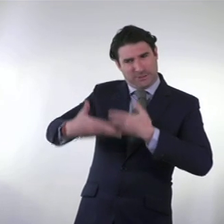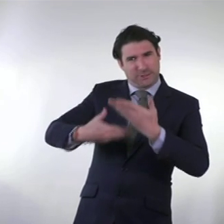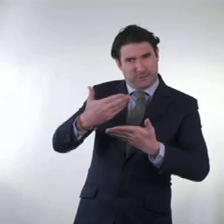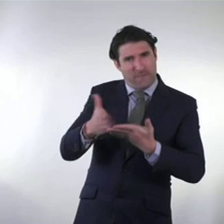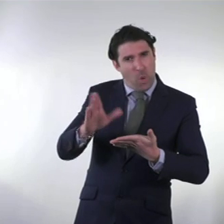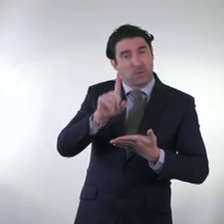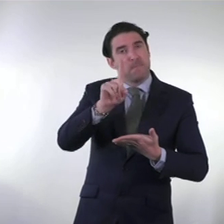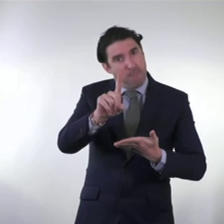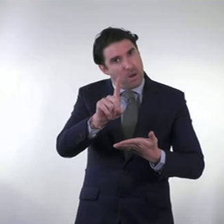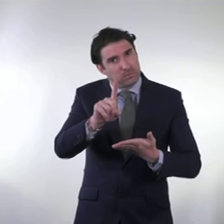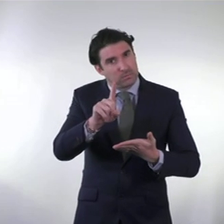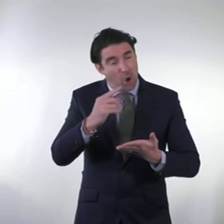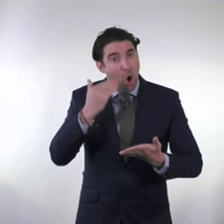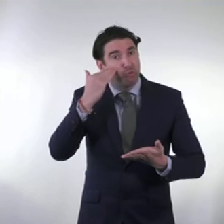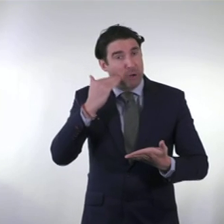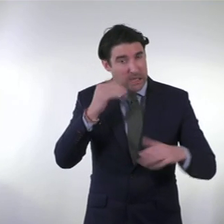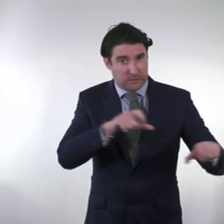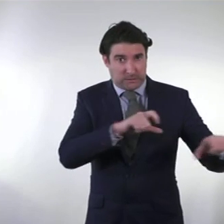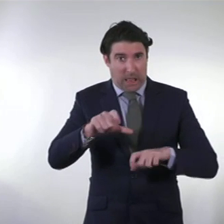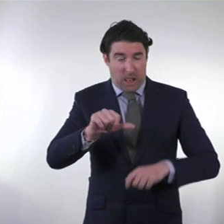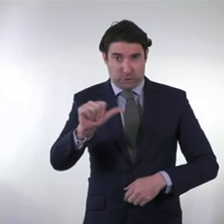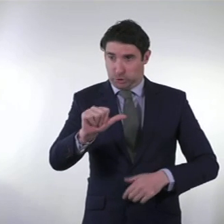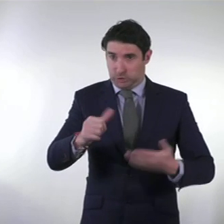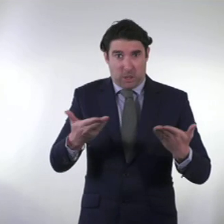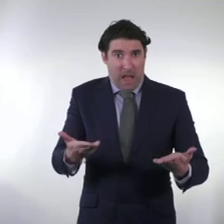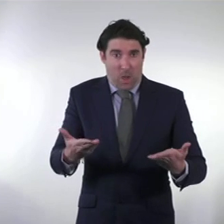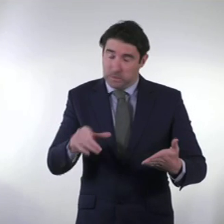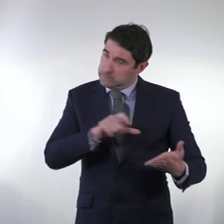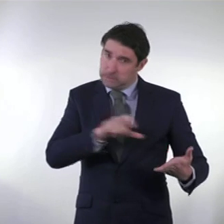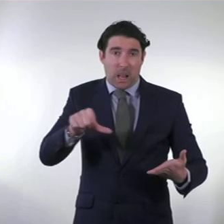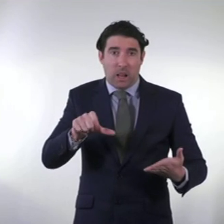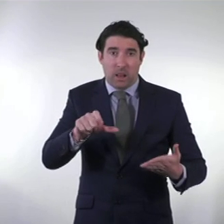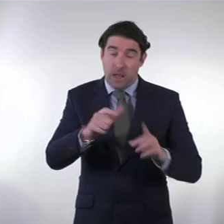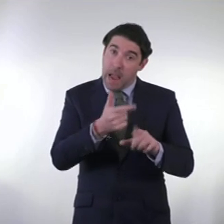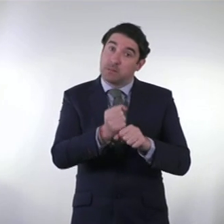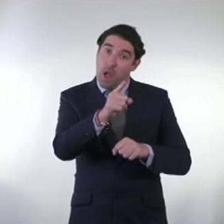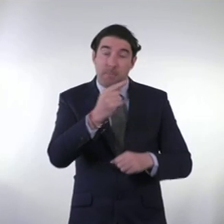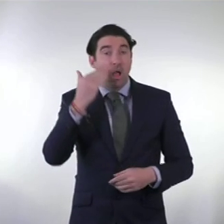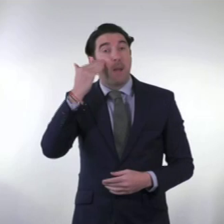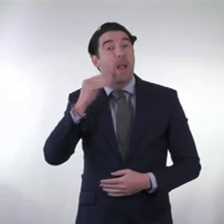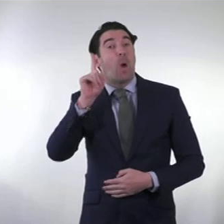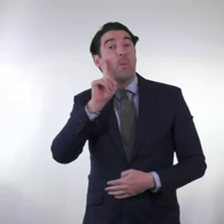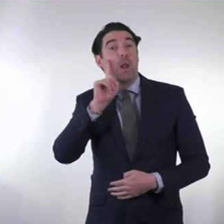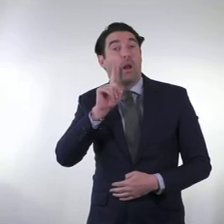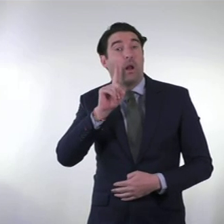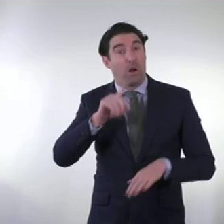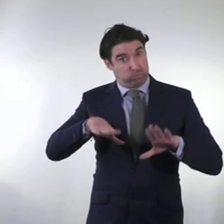For example, black women in the UK are five times more likely to die in pregnancy and childbirth.